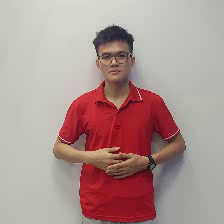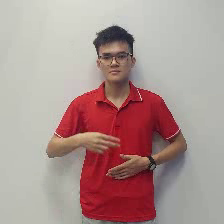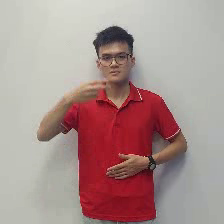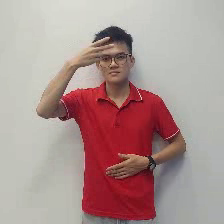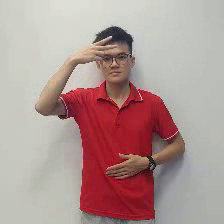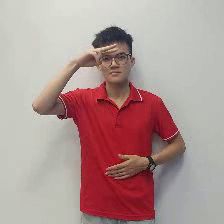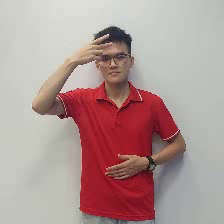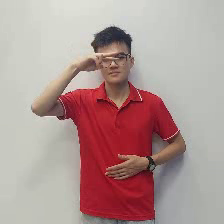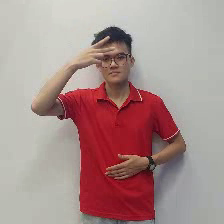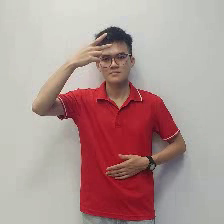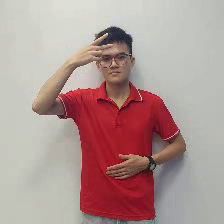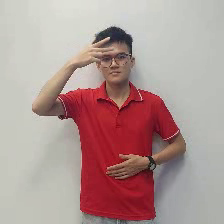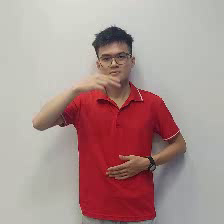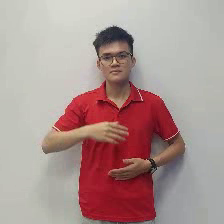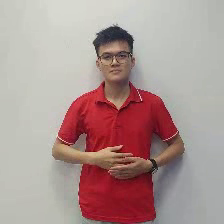Nhầm